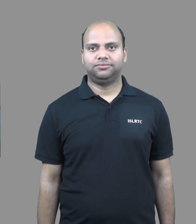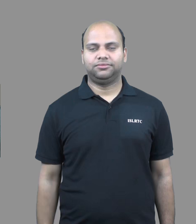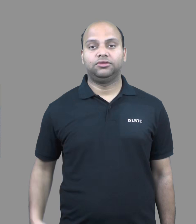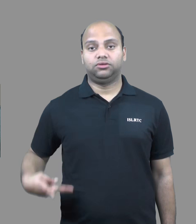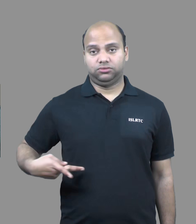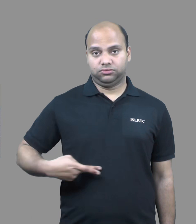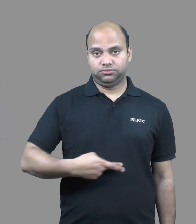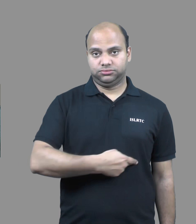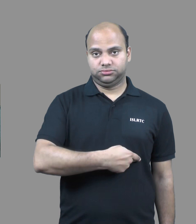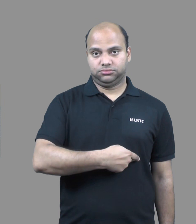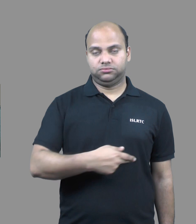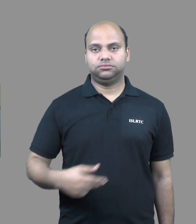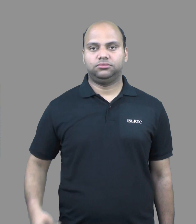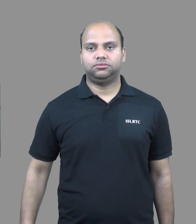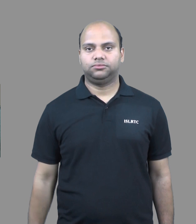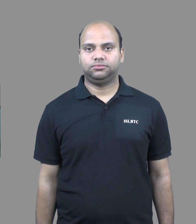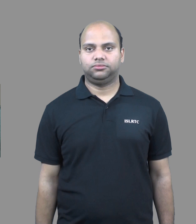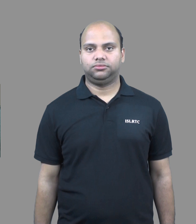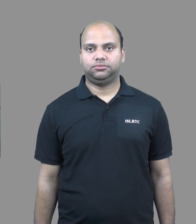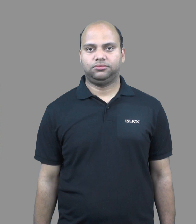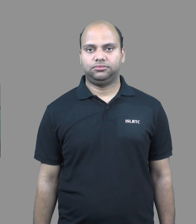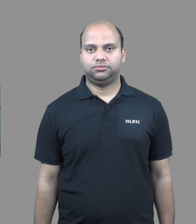Surgery